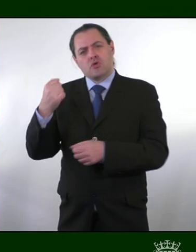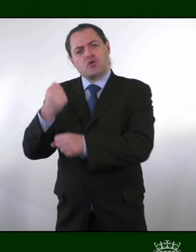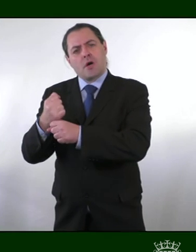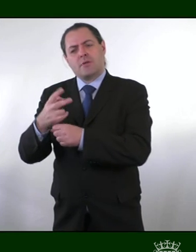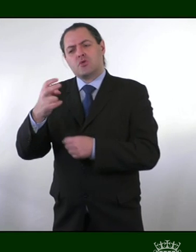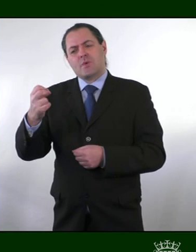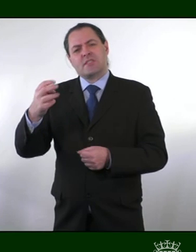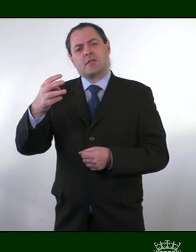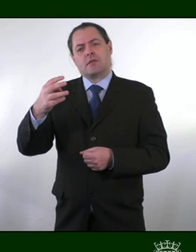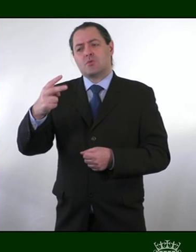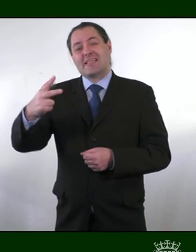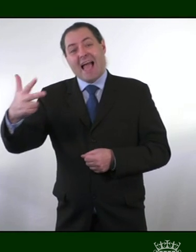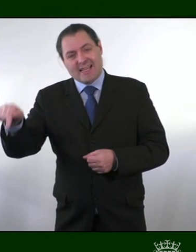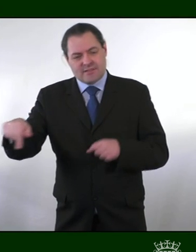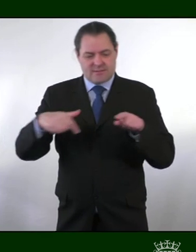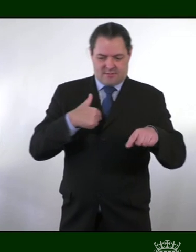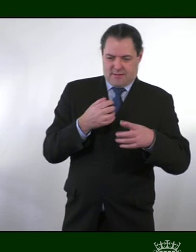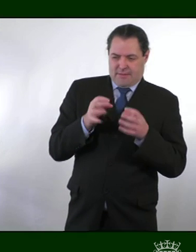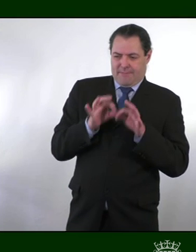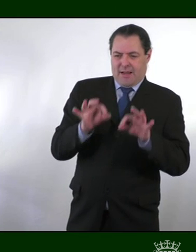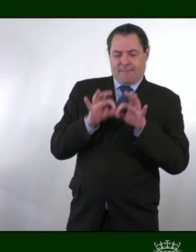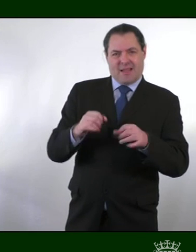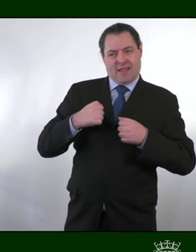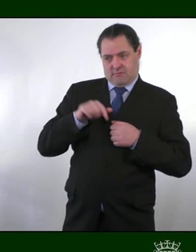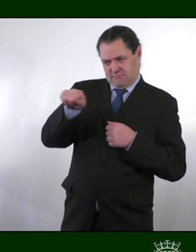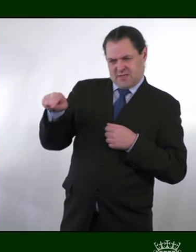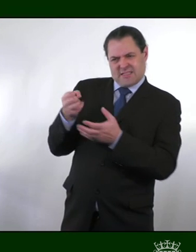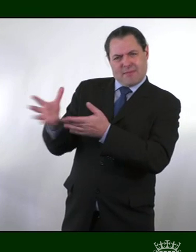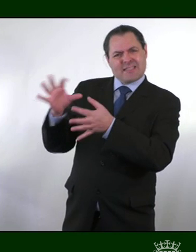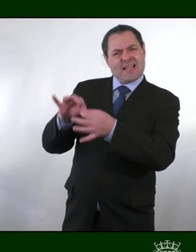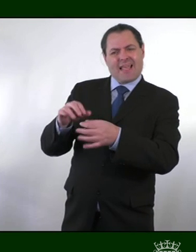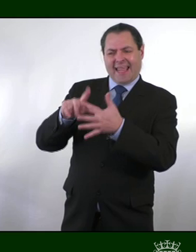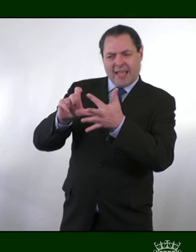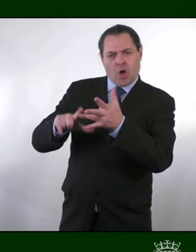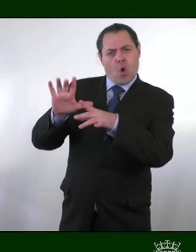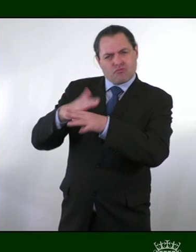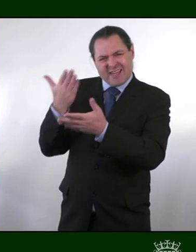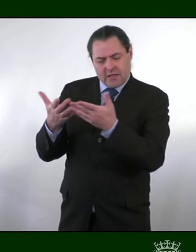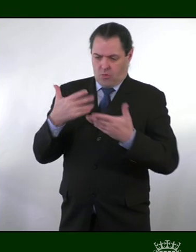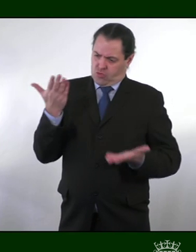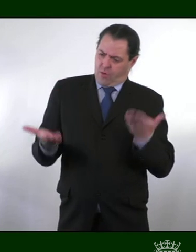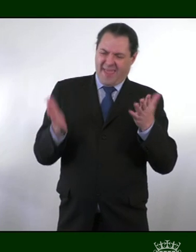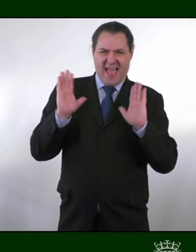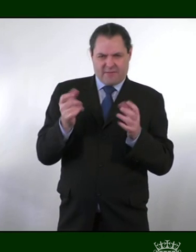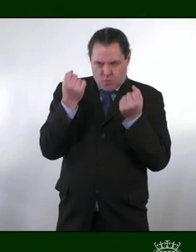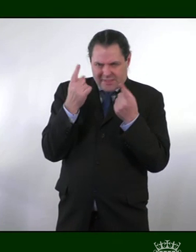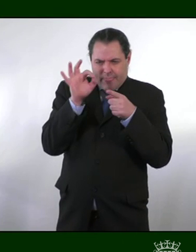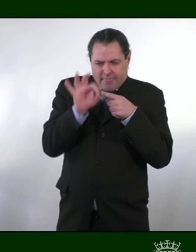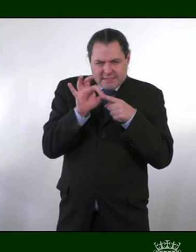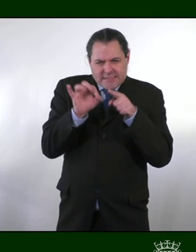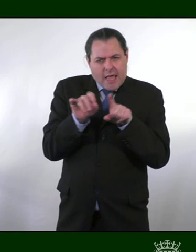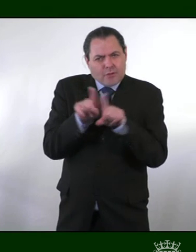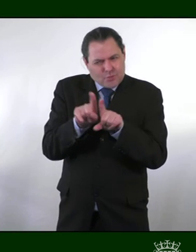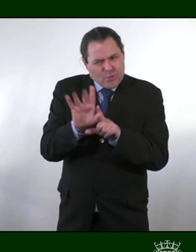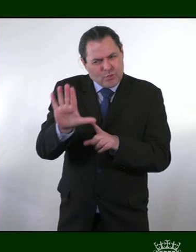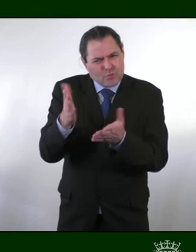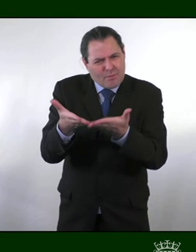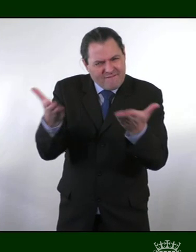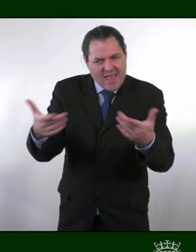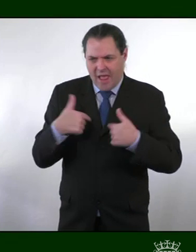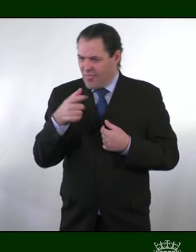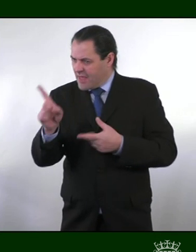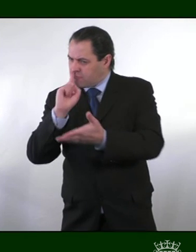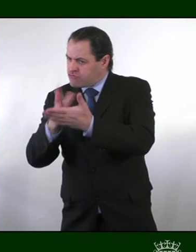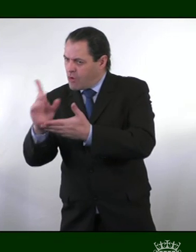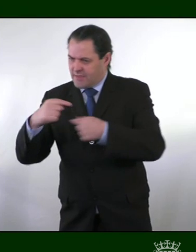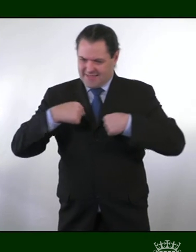She talked about the billions of pounds being spent by our friends, but it is important when we make these international comparisons that we understand the detail of what the other countries promise.